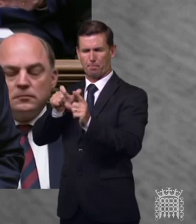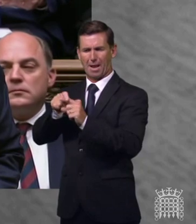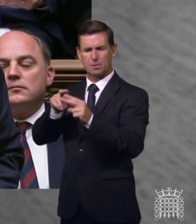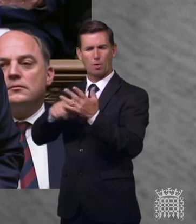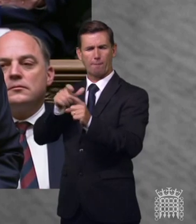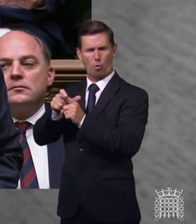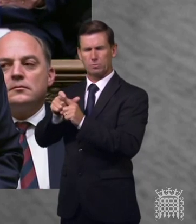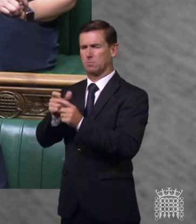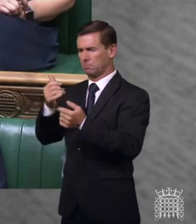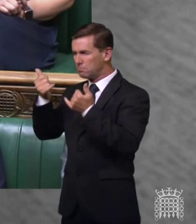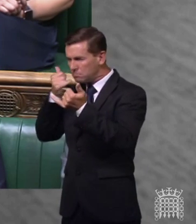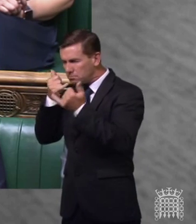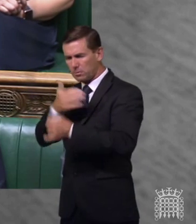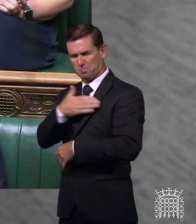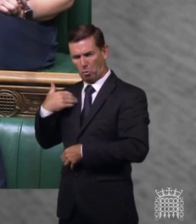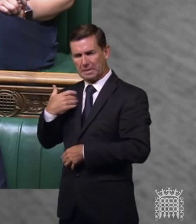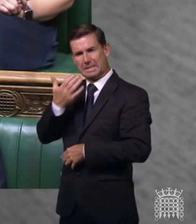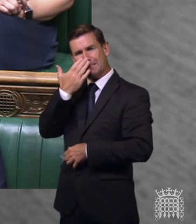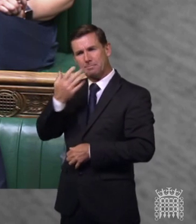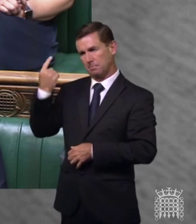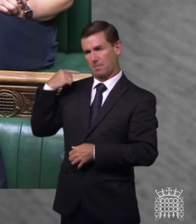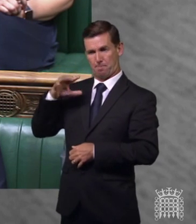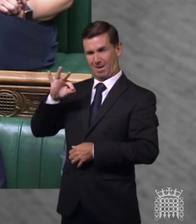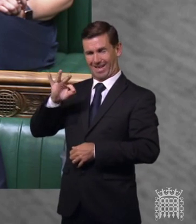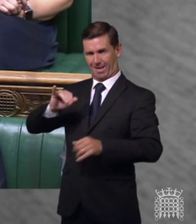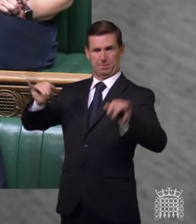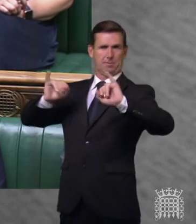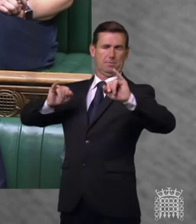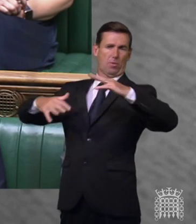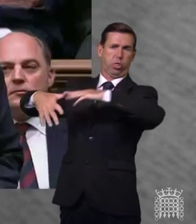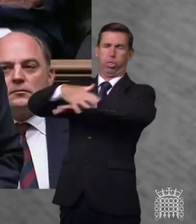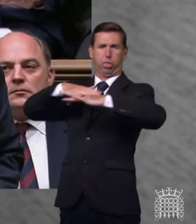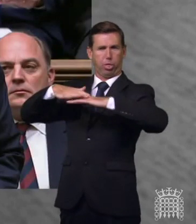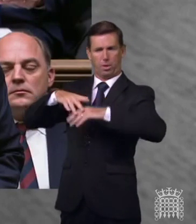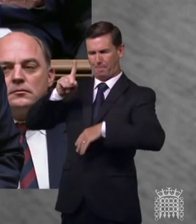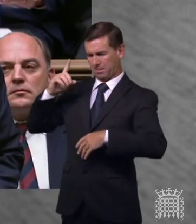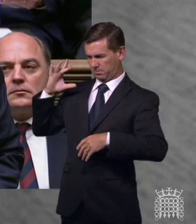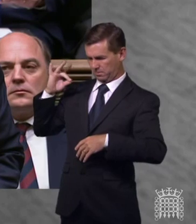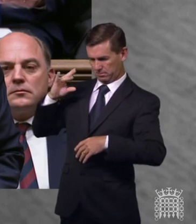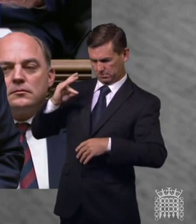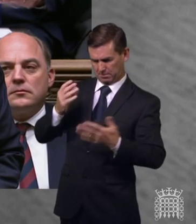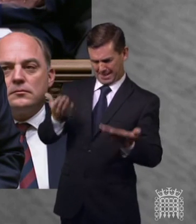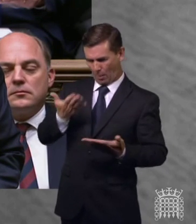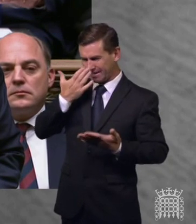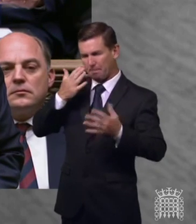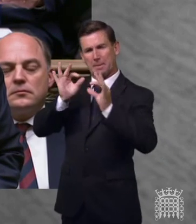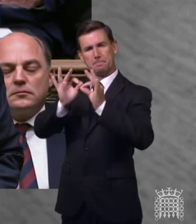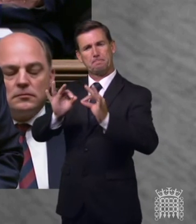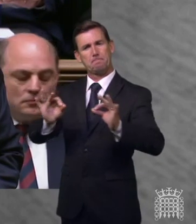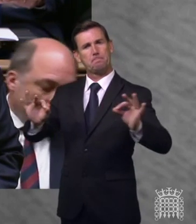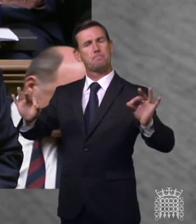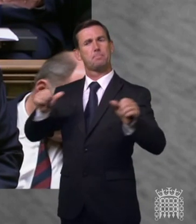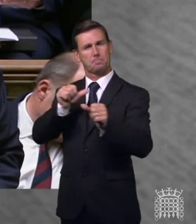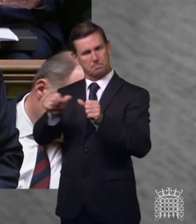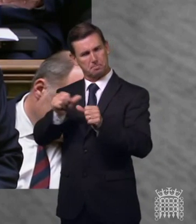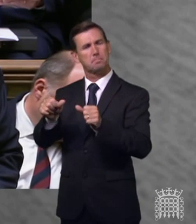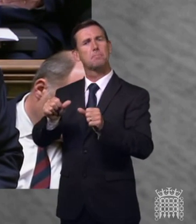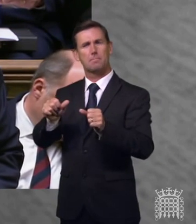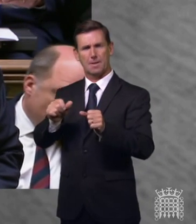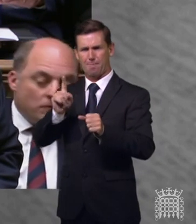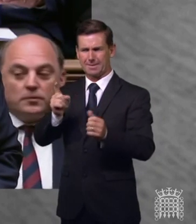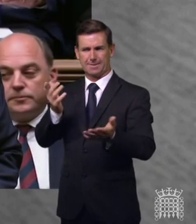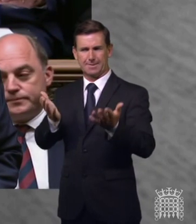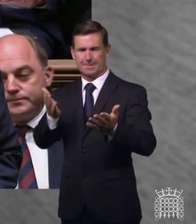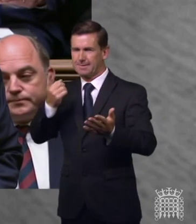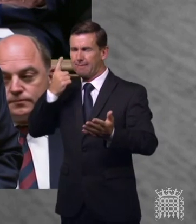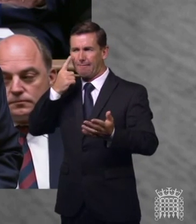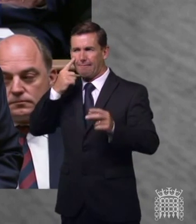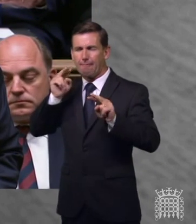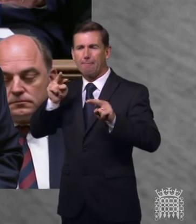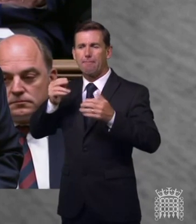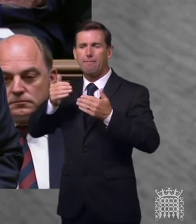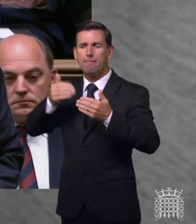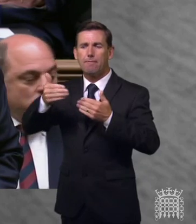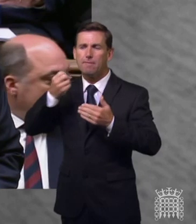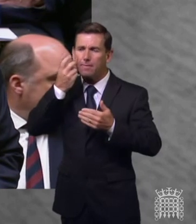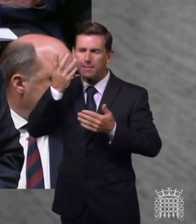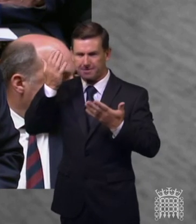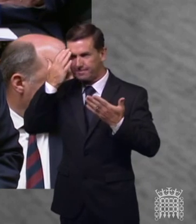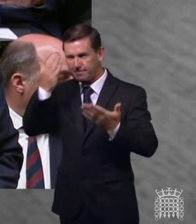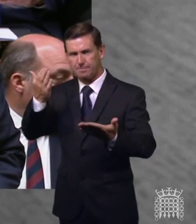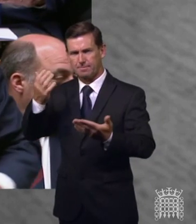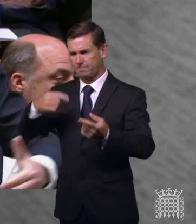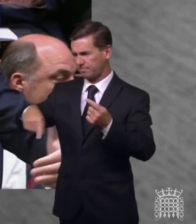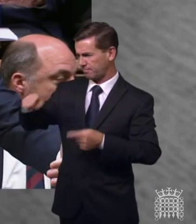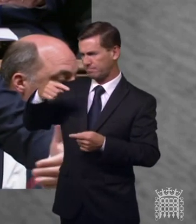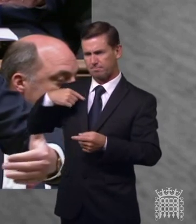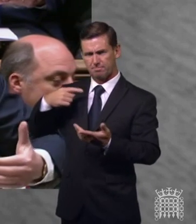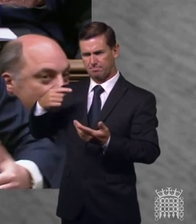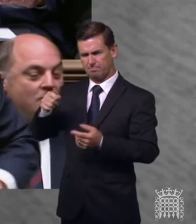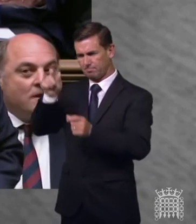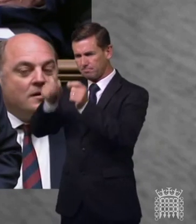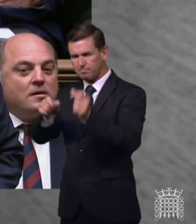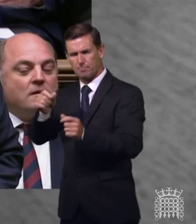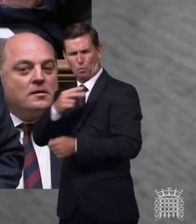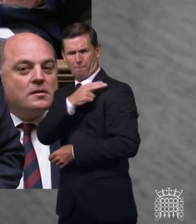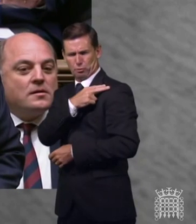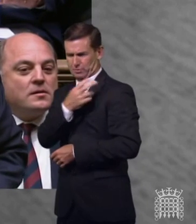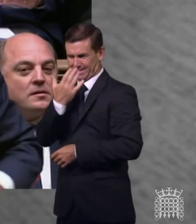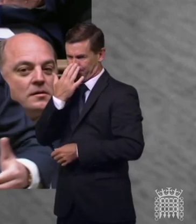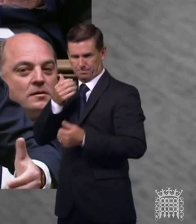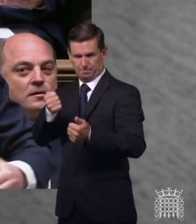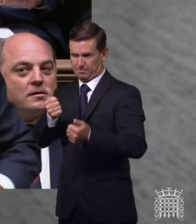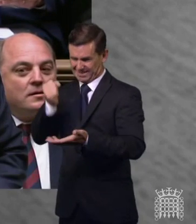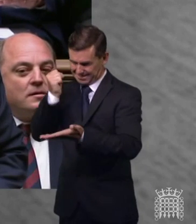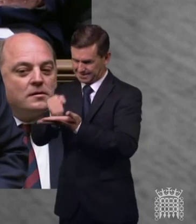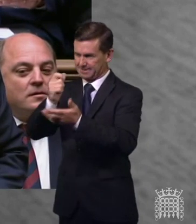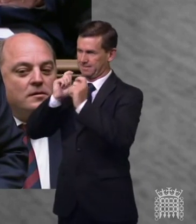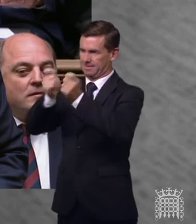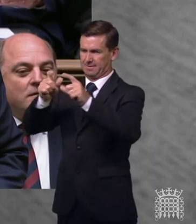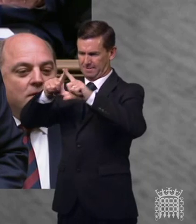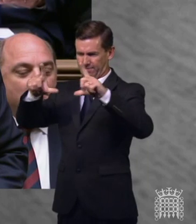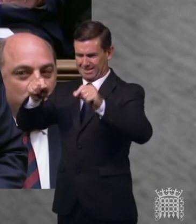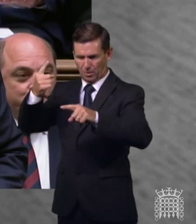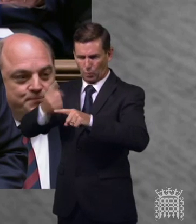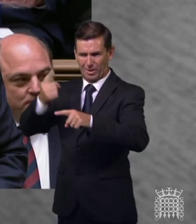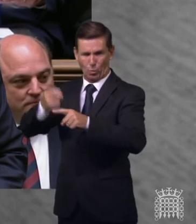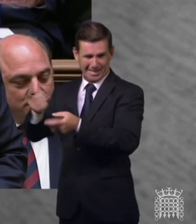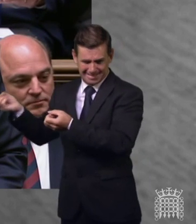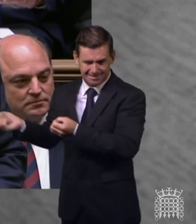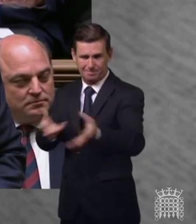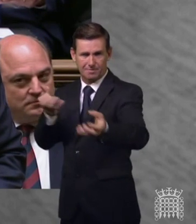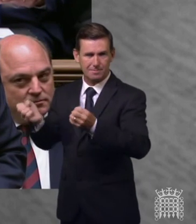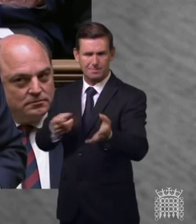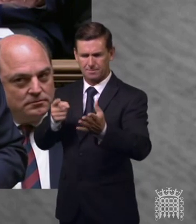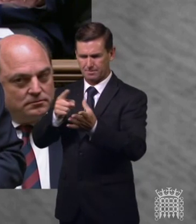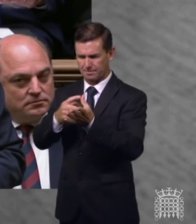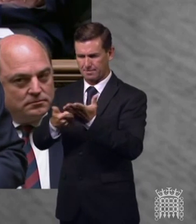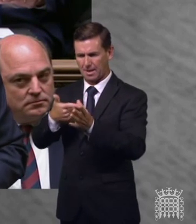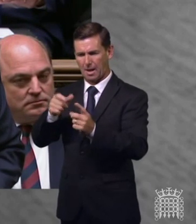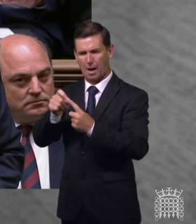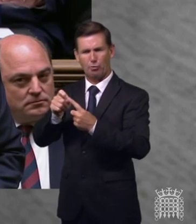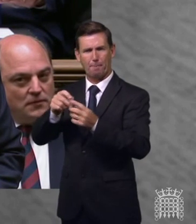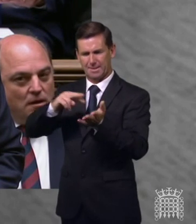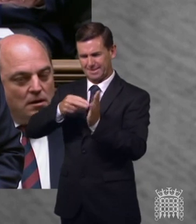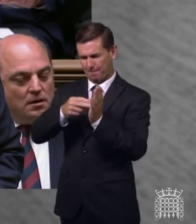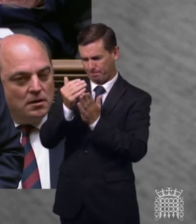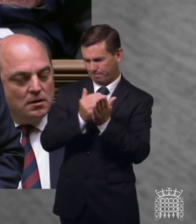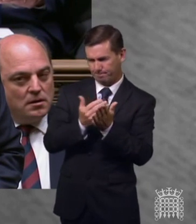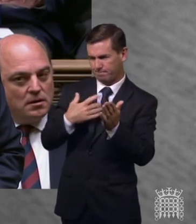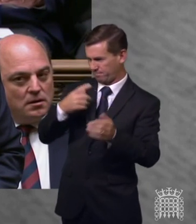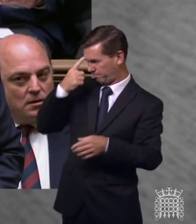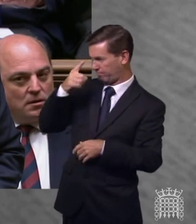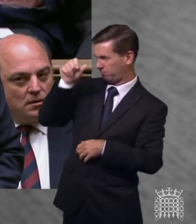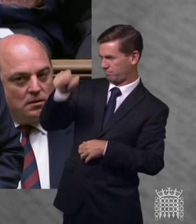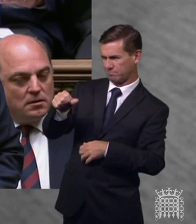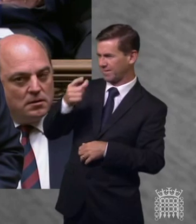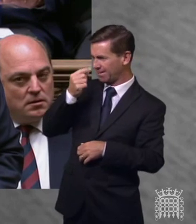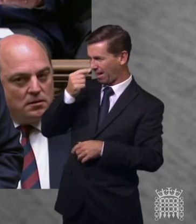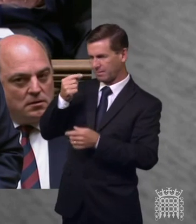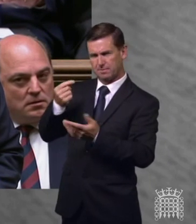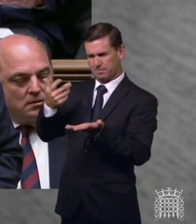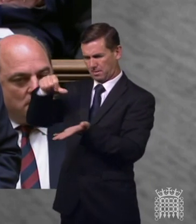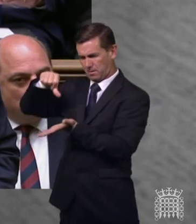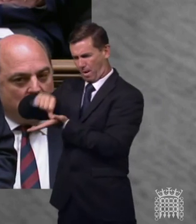It would be fair to say that the situation has stabilised since the weekend, but it remains precarious and the UK officials on the ground are doing everything that they can to expedite the movement of people—those who need to come out, whether from the ARAP scheme or the eligible persons—to get from Kabul to the airport.